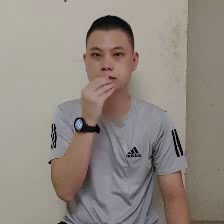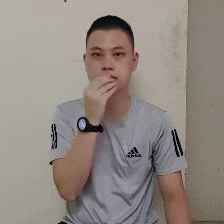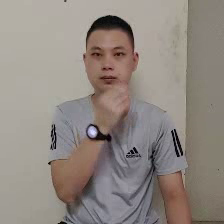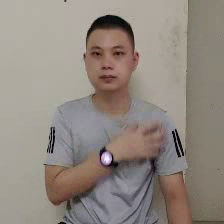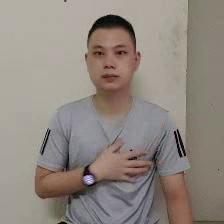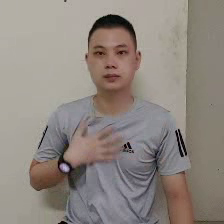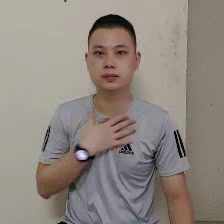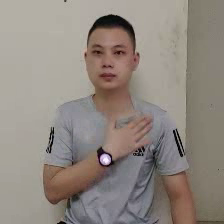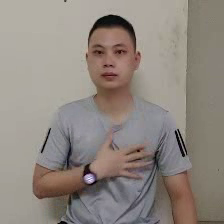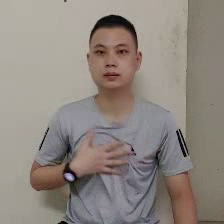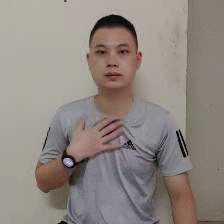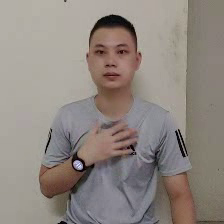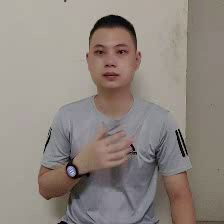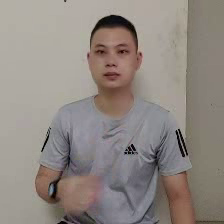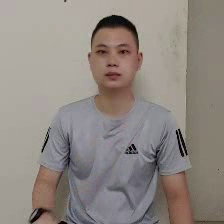Ăn mừng